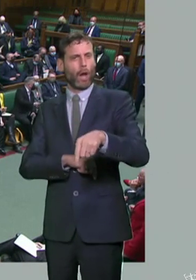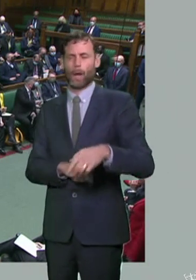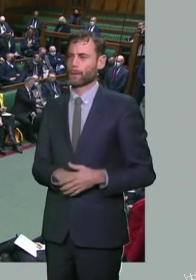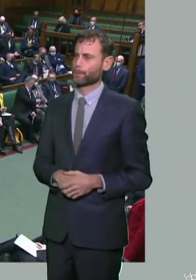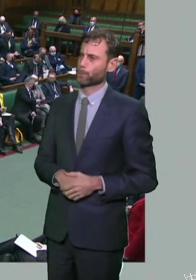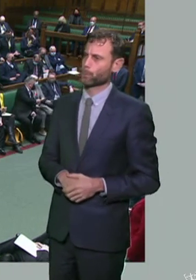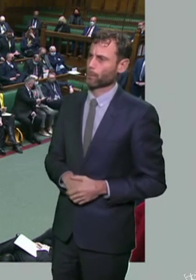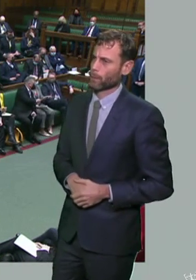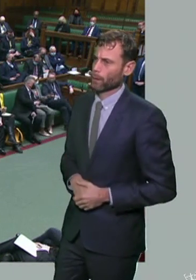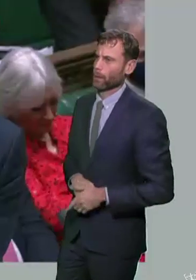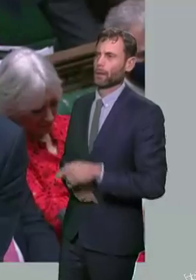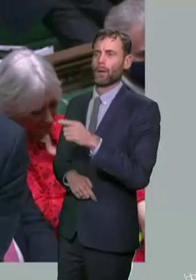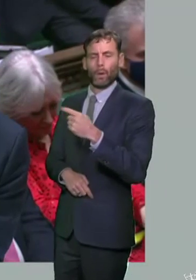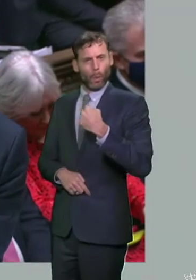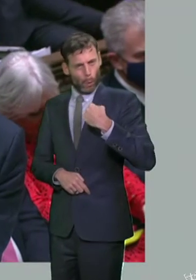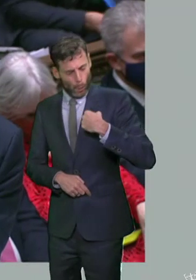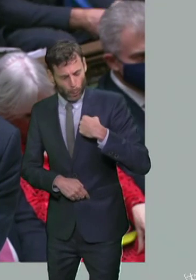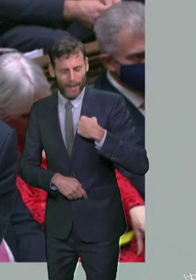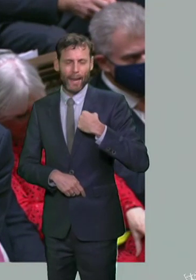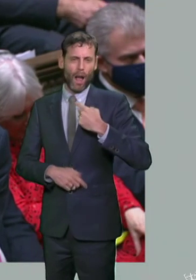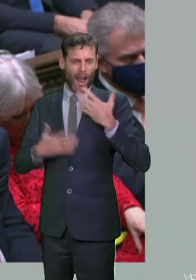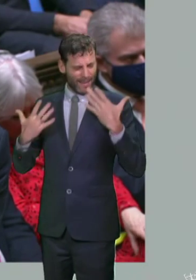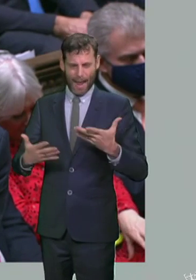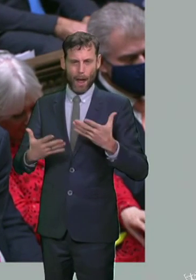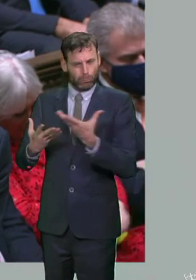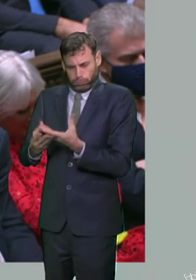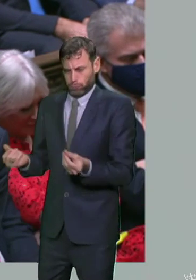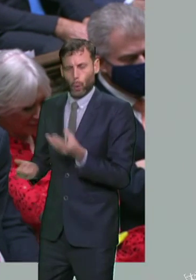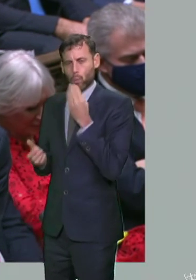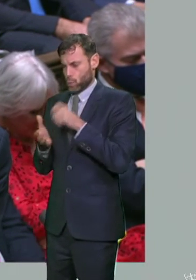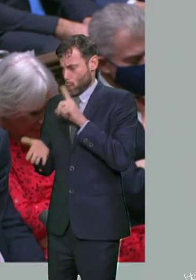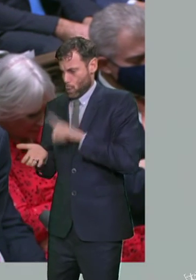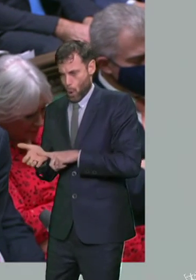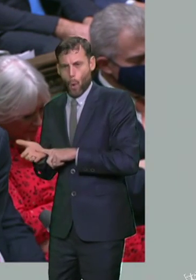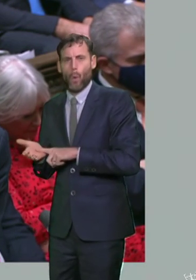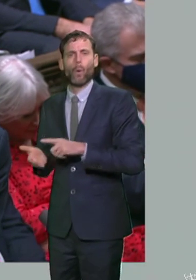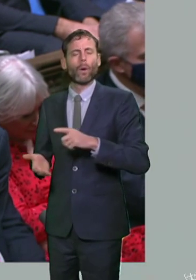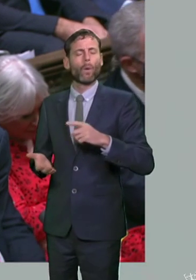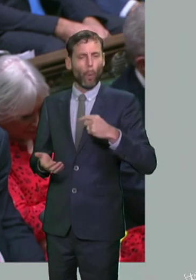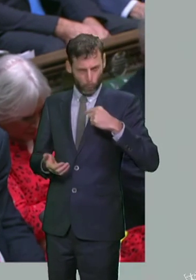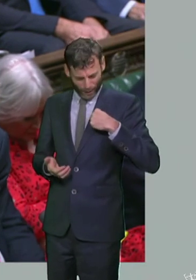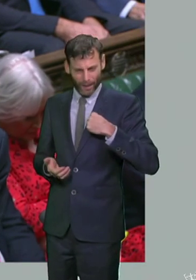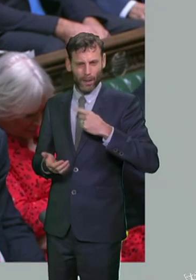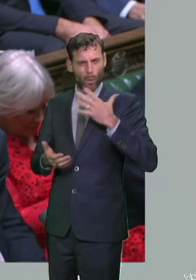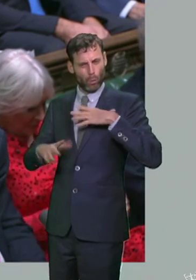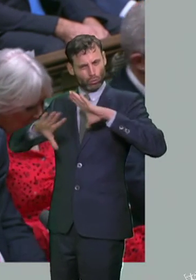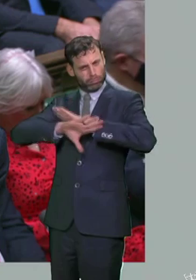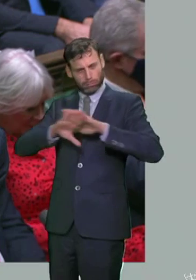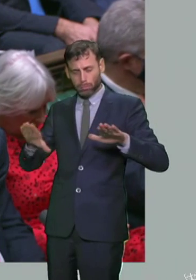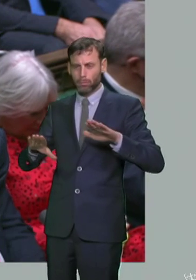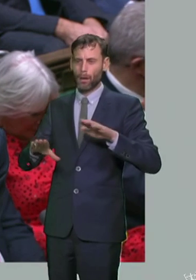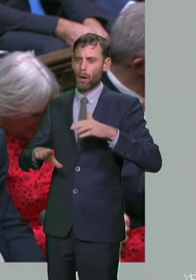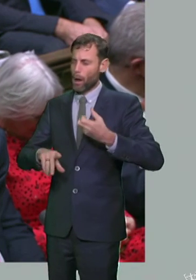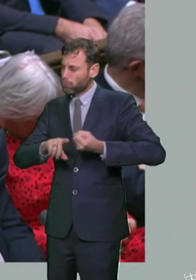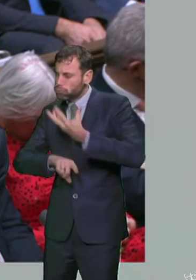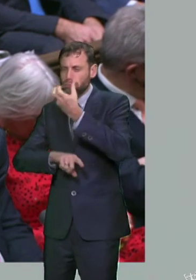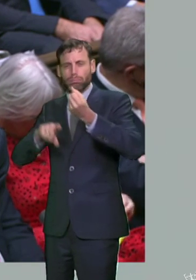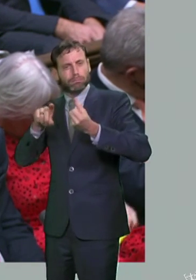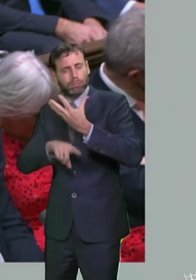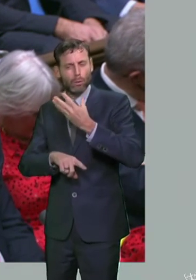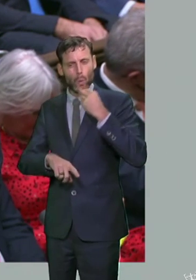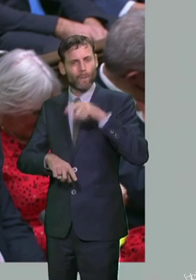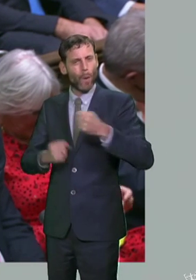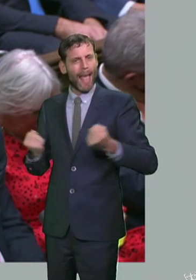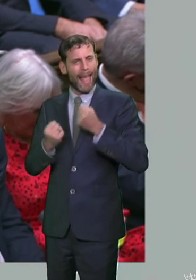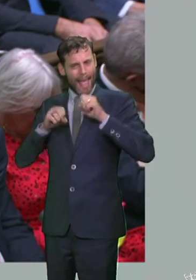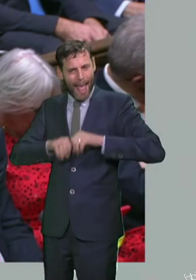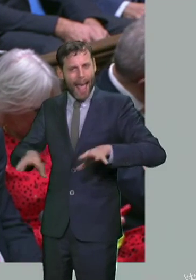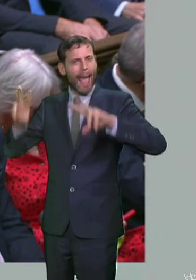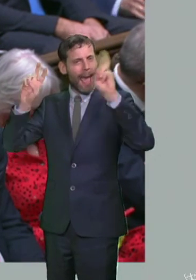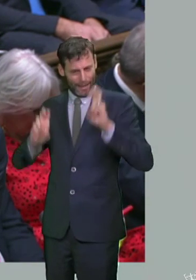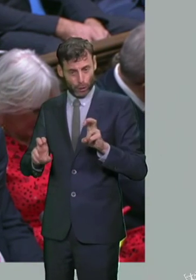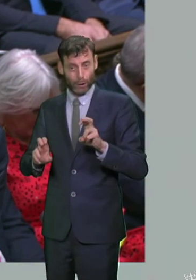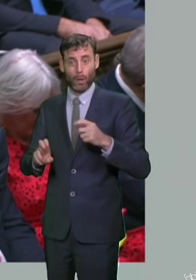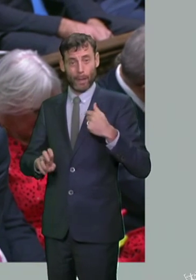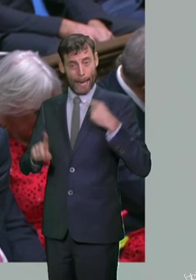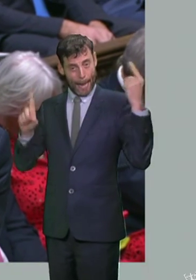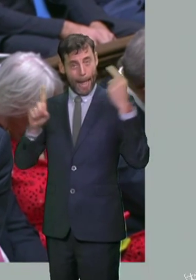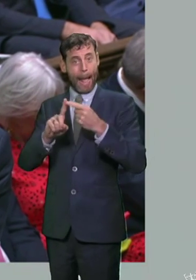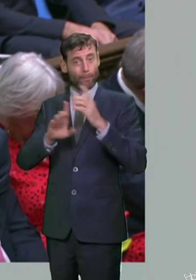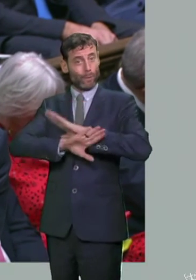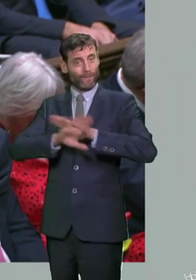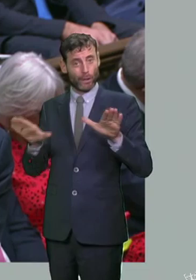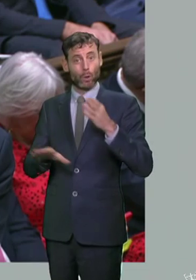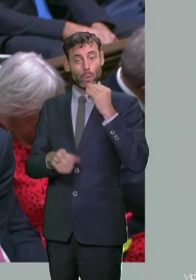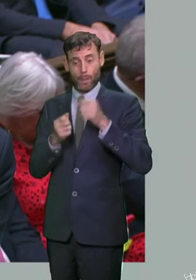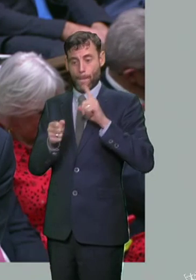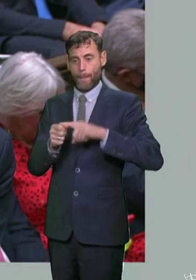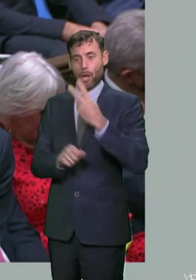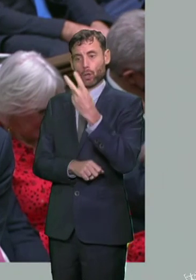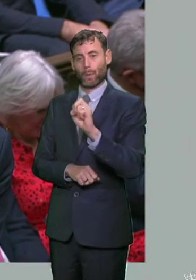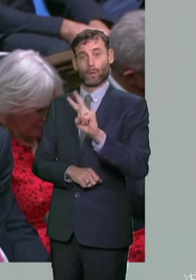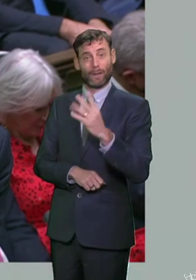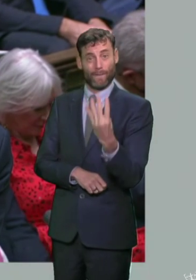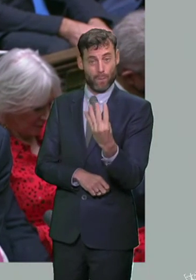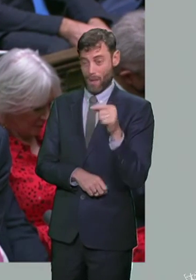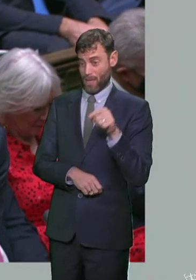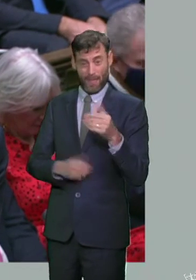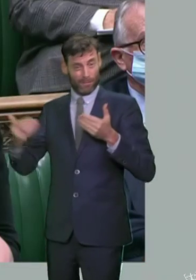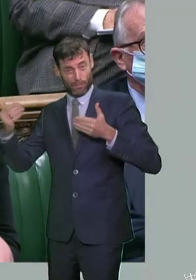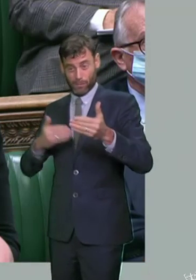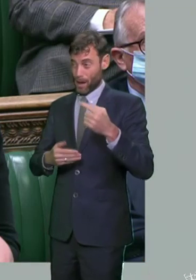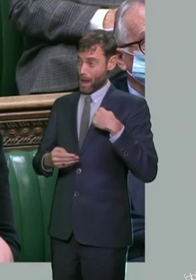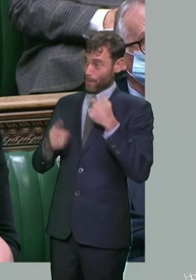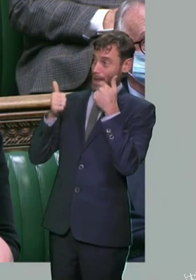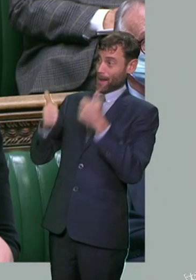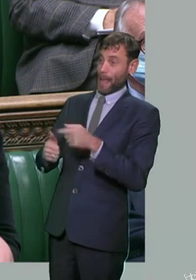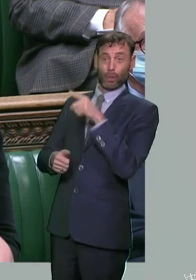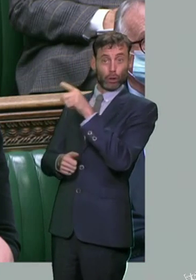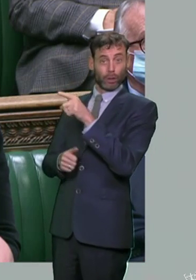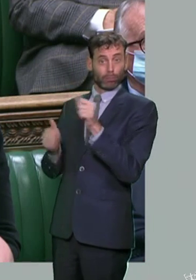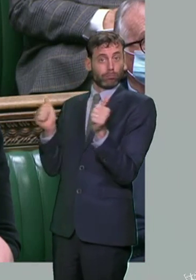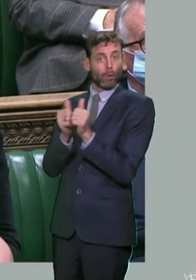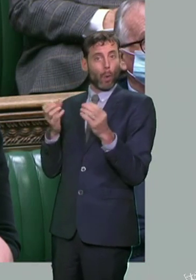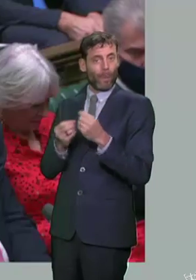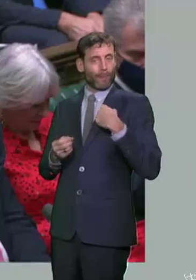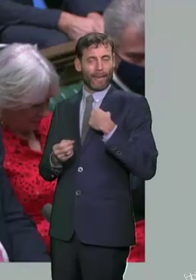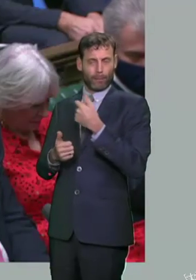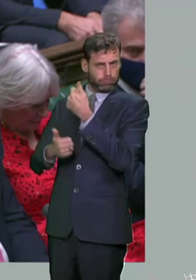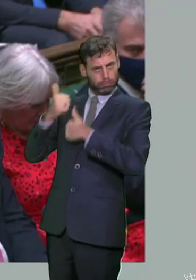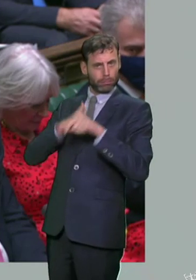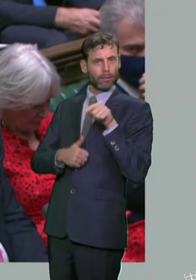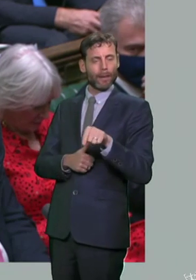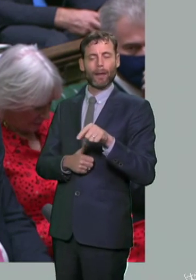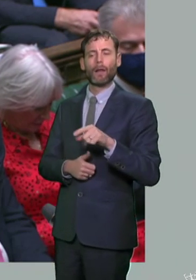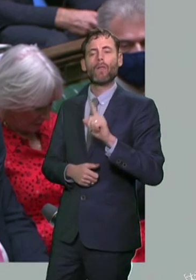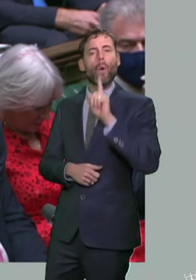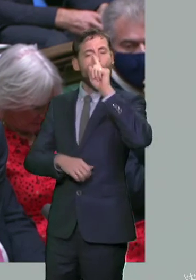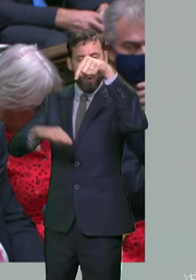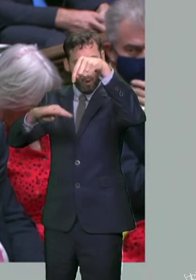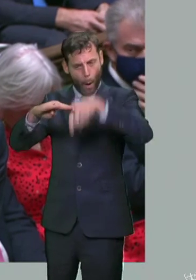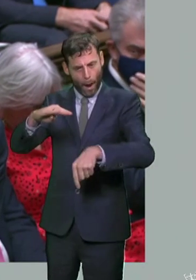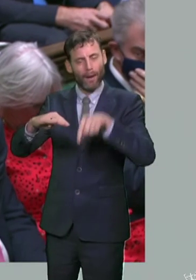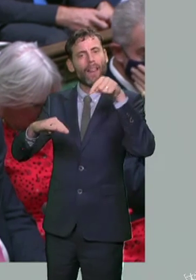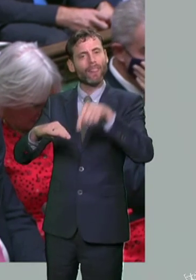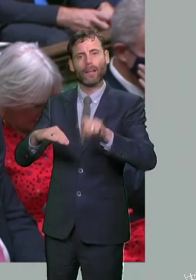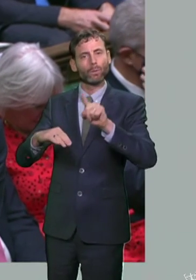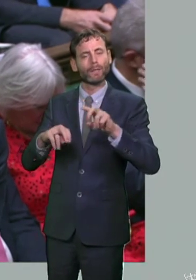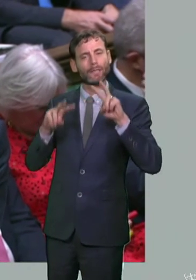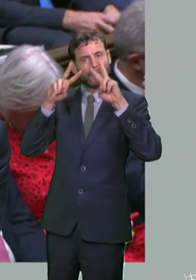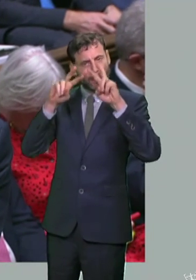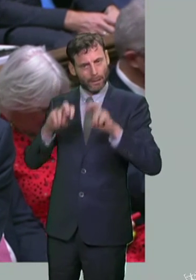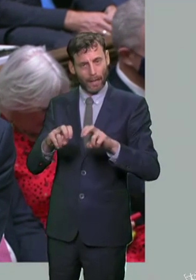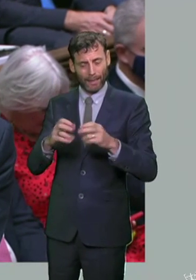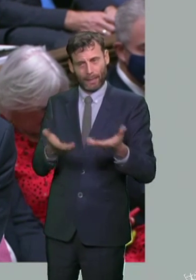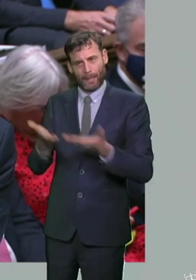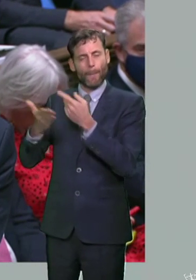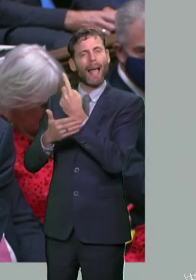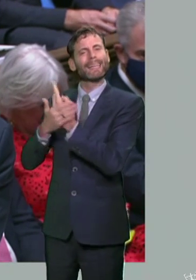Not only are we powering past coal towards the ending of fossil fuel reliance in our energy generation by 2024, which is absolutely stunning, and we are ahead of countries throughout the world—I am glad the honourable Lady is praising me for that, although, as she knows, the Cambo oilfield is a matter for study by an independent regulator—but what